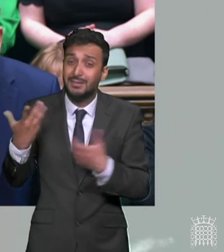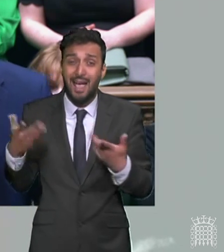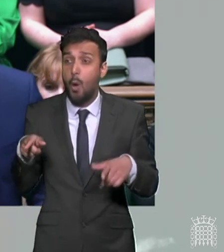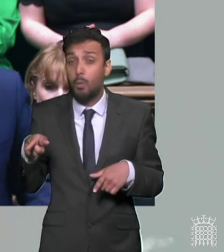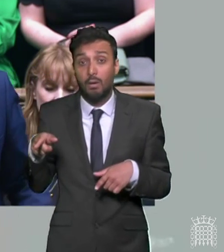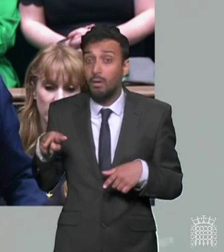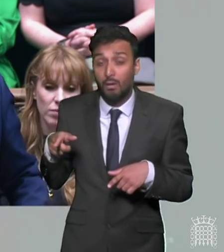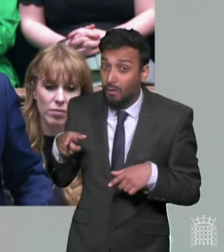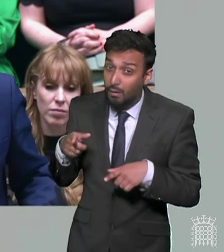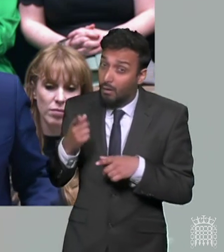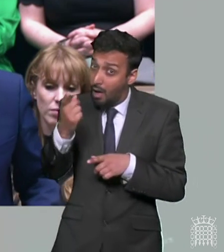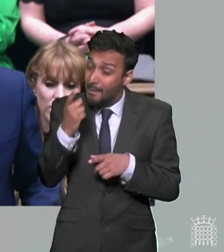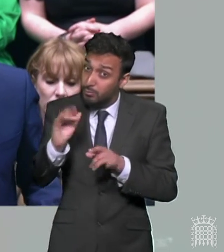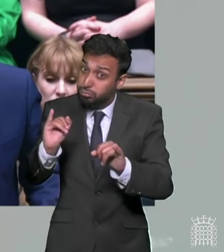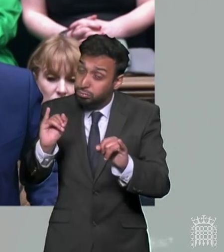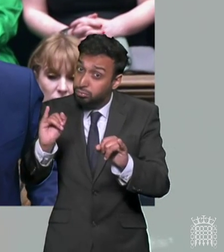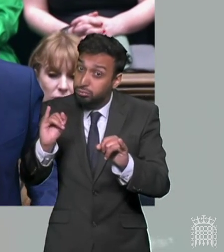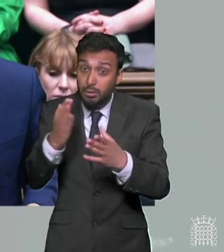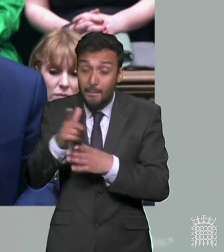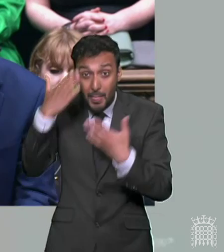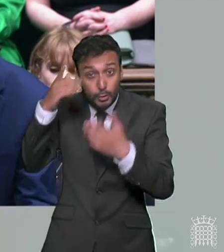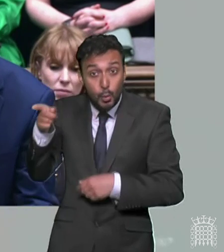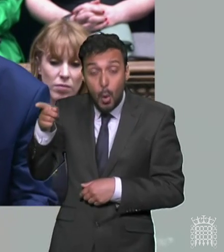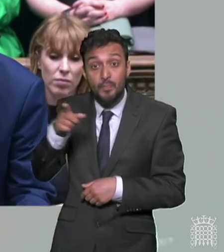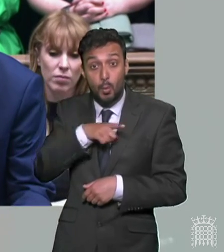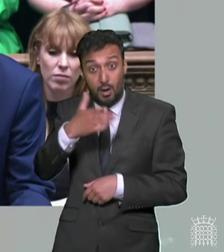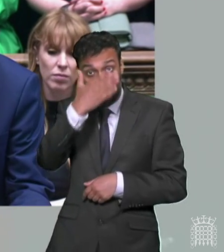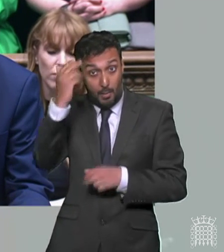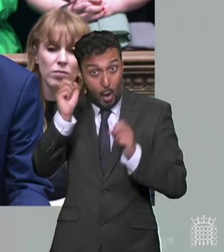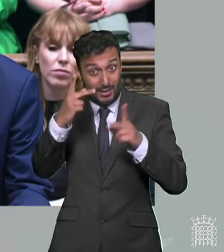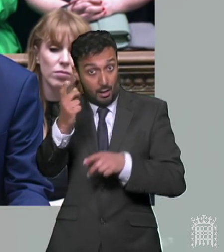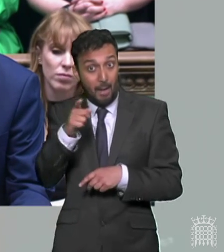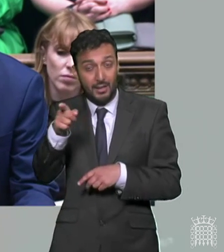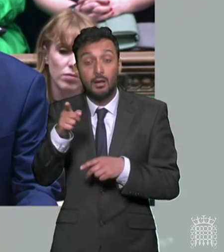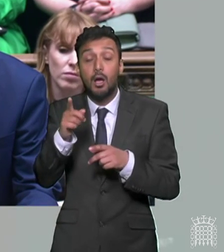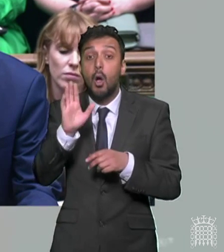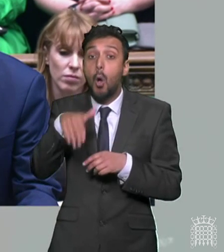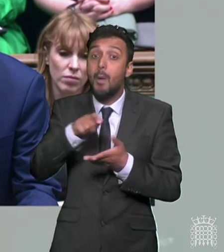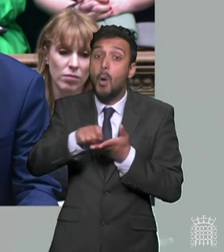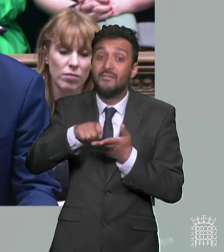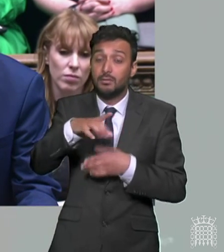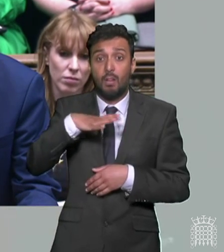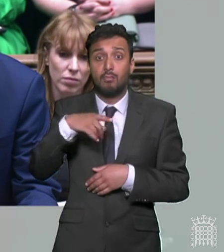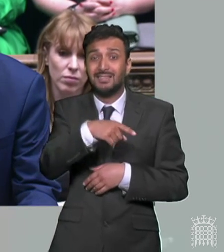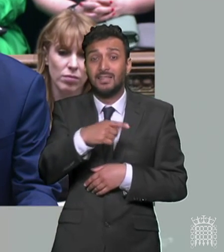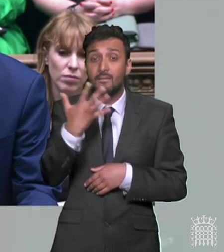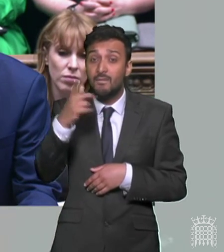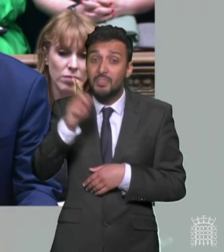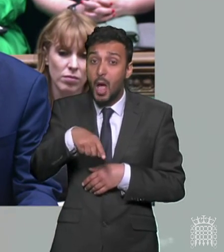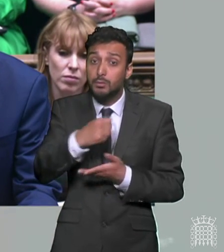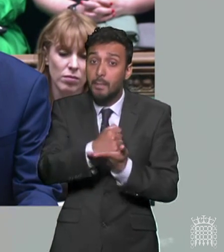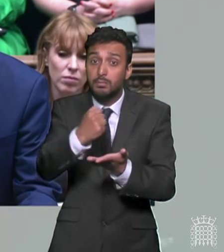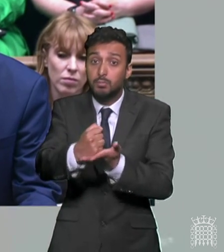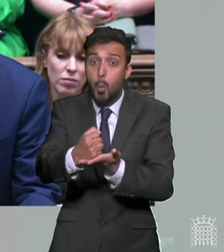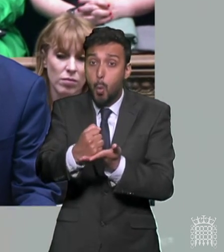With the summer holidays looming, there are reports that the Home Office already has a backlog of 500,000 passports to issue.